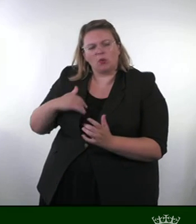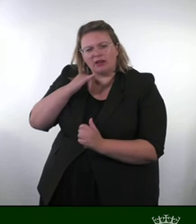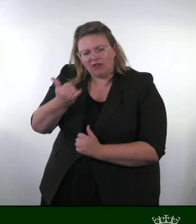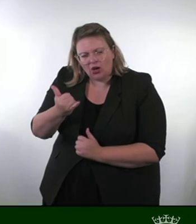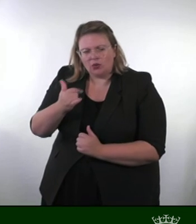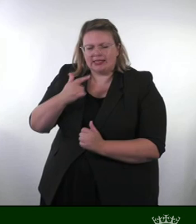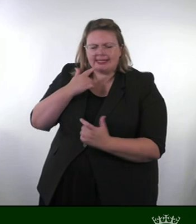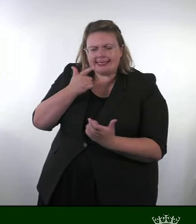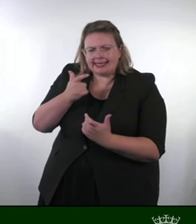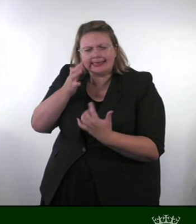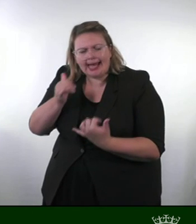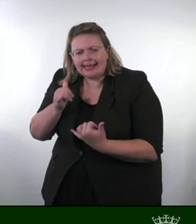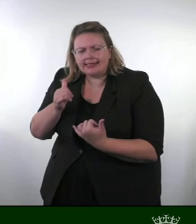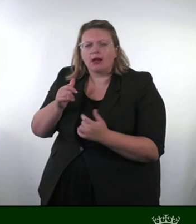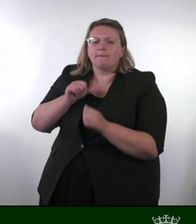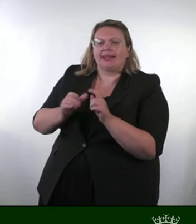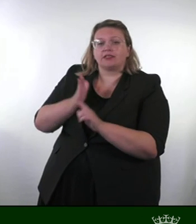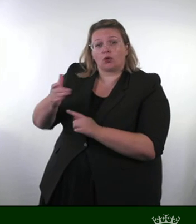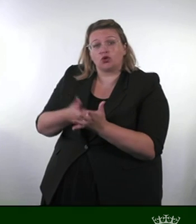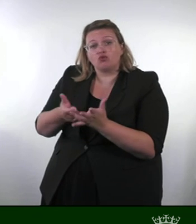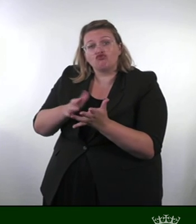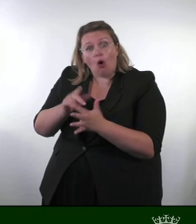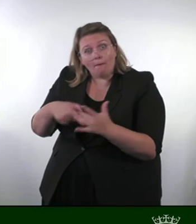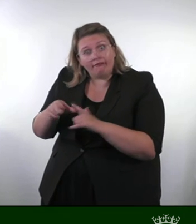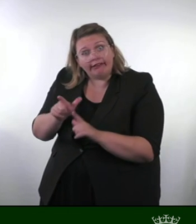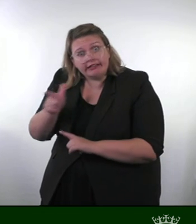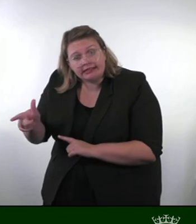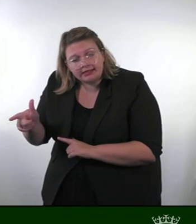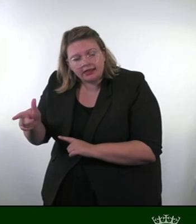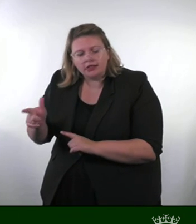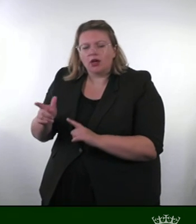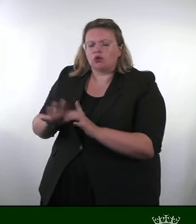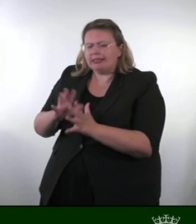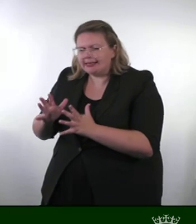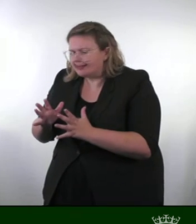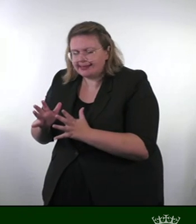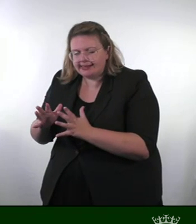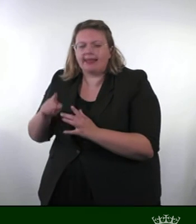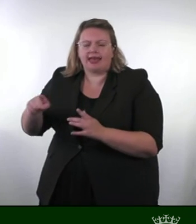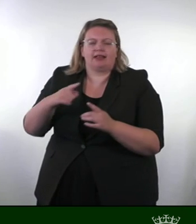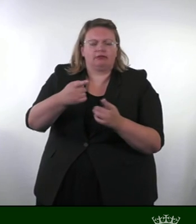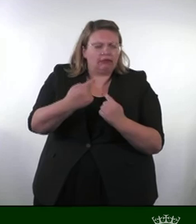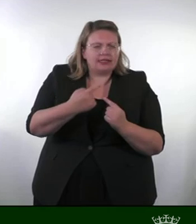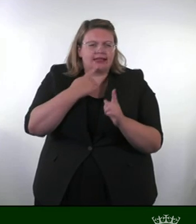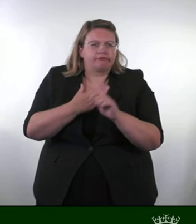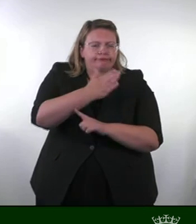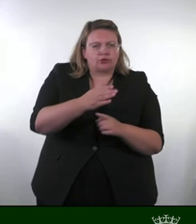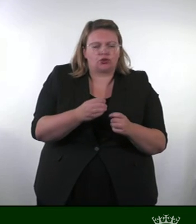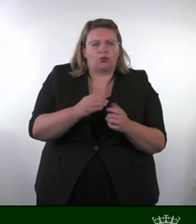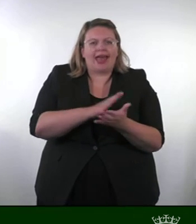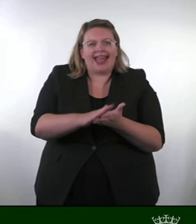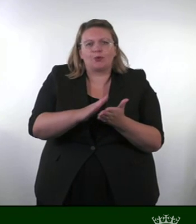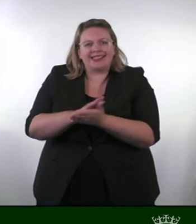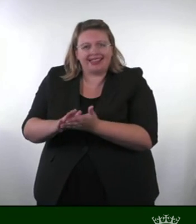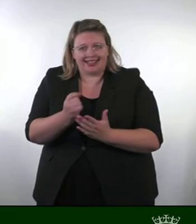She explored that, but there were no tests there. She was then told Haywards Heath, halfway to Brighton—on exploration, no tests there.